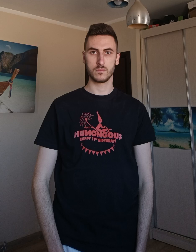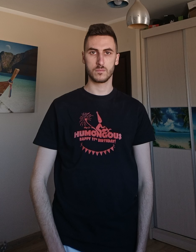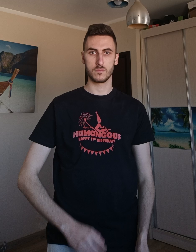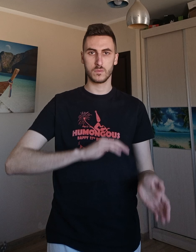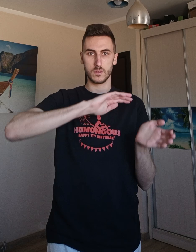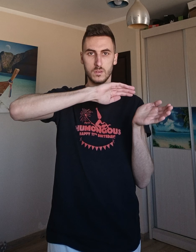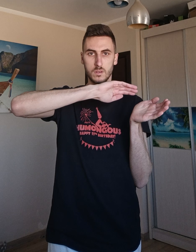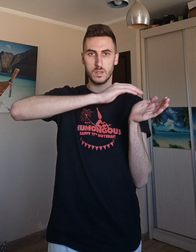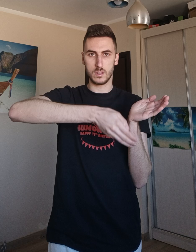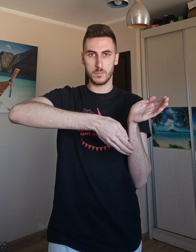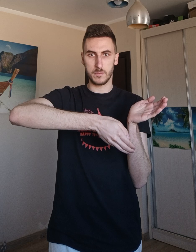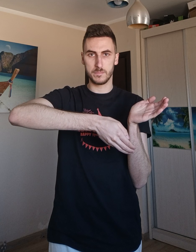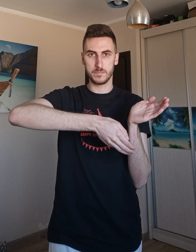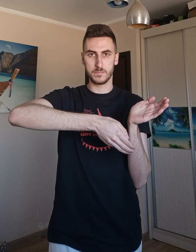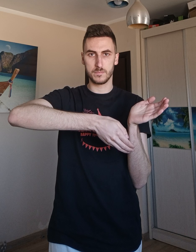חתימה